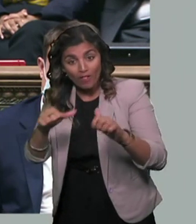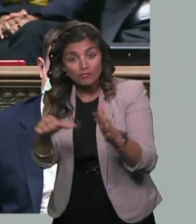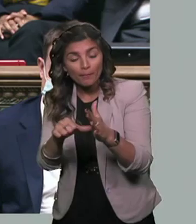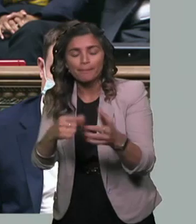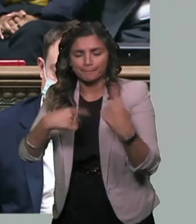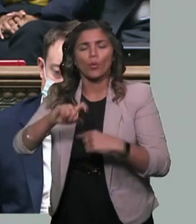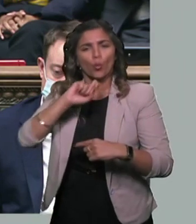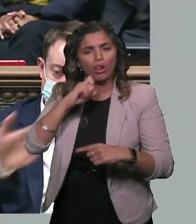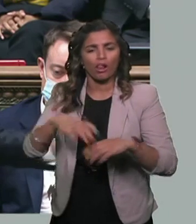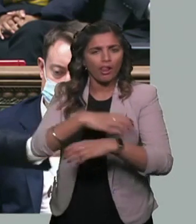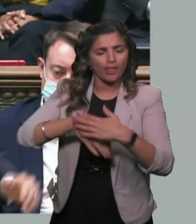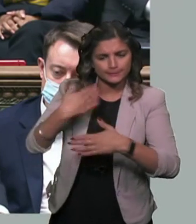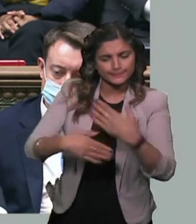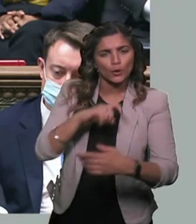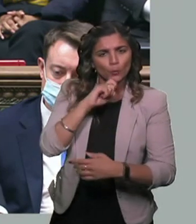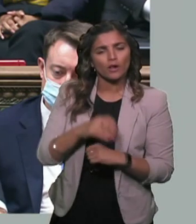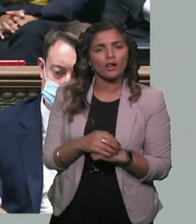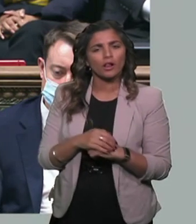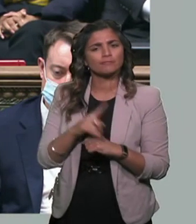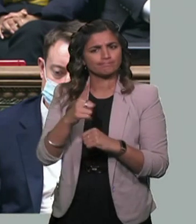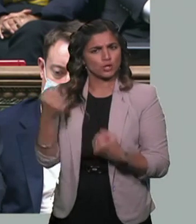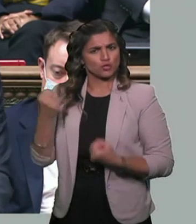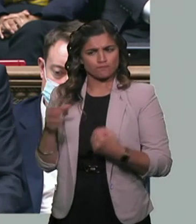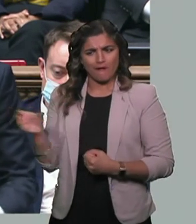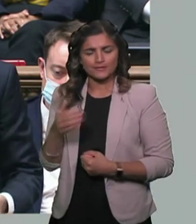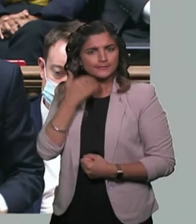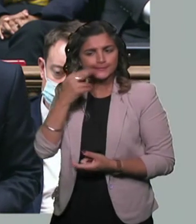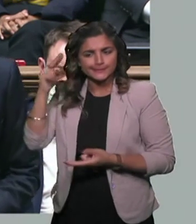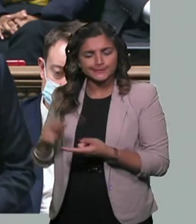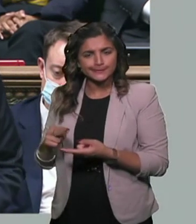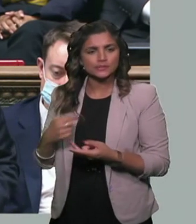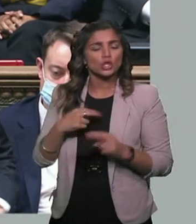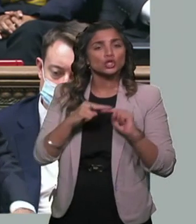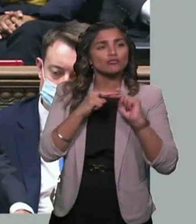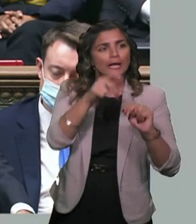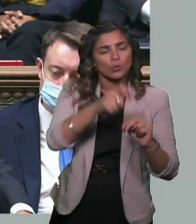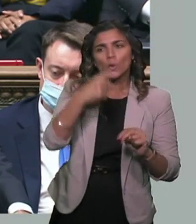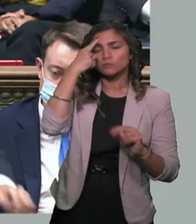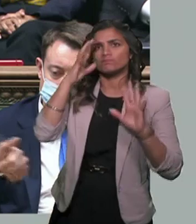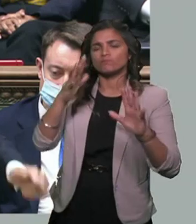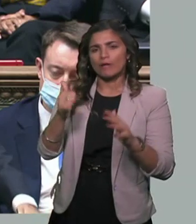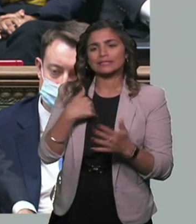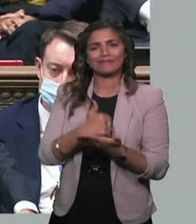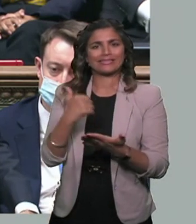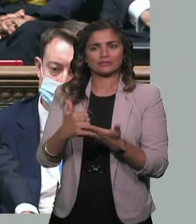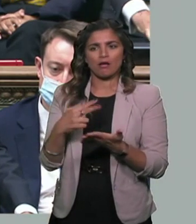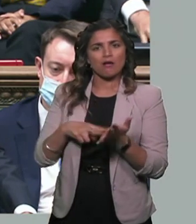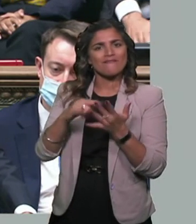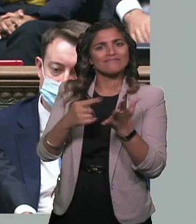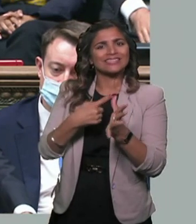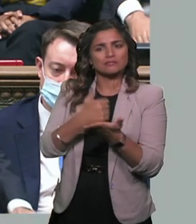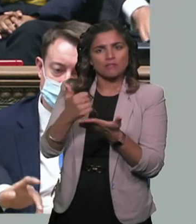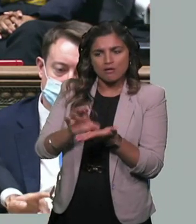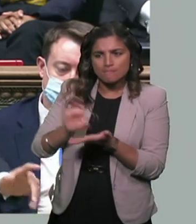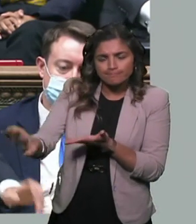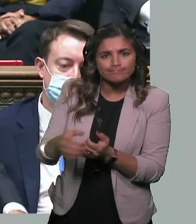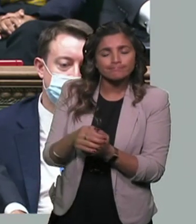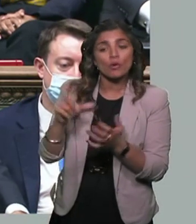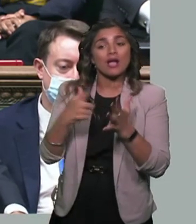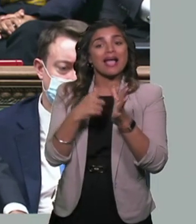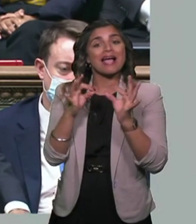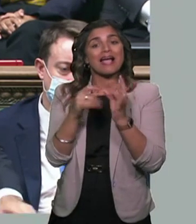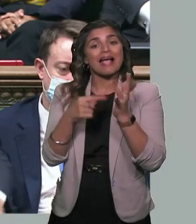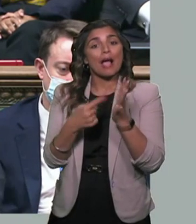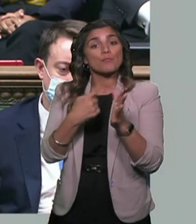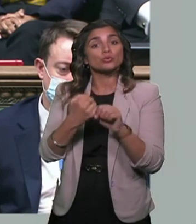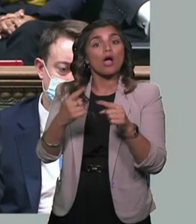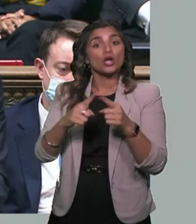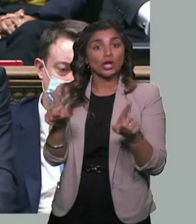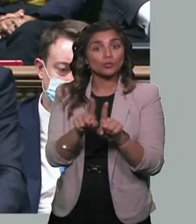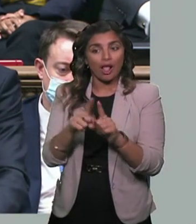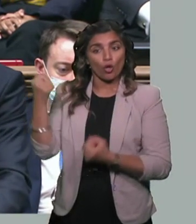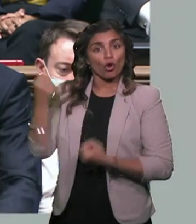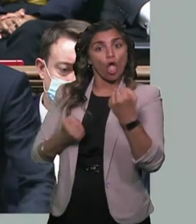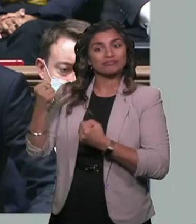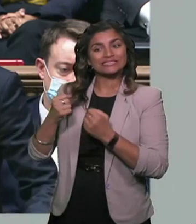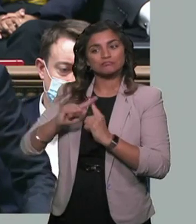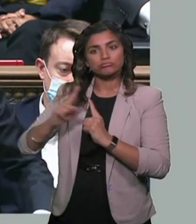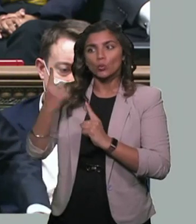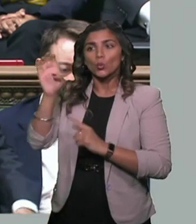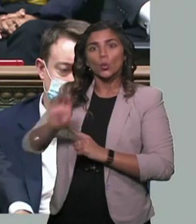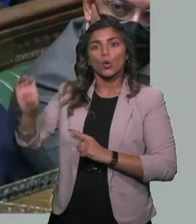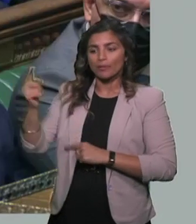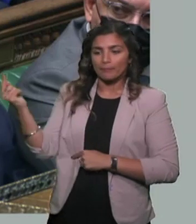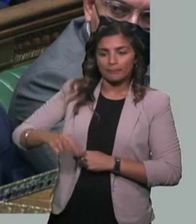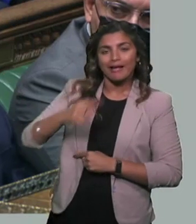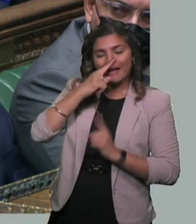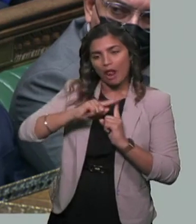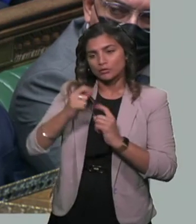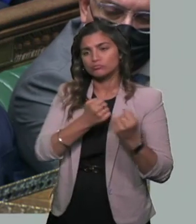To address the driver shortage, the Transport Secretary is introducing temporary visas, tackling testing backlogs and changing cabotage requirements, and is today announcing new funding to improve lorry park facilities.